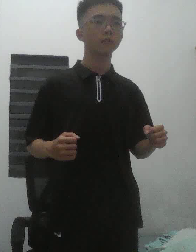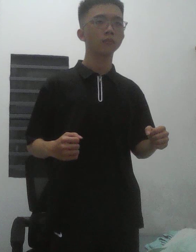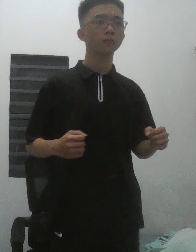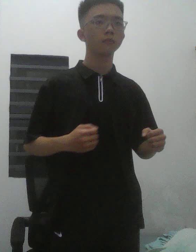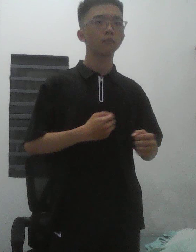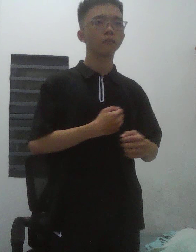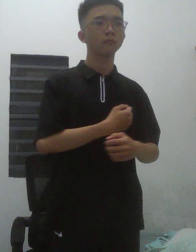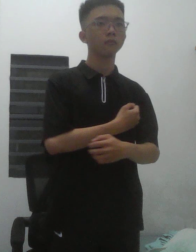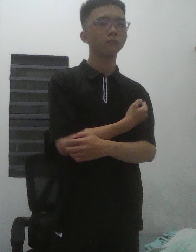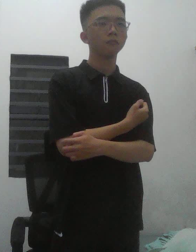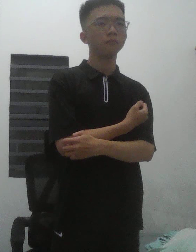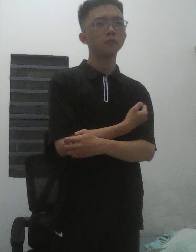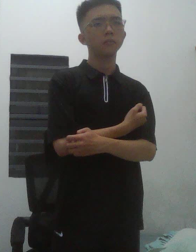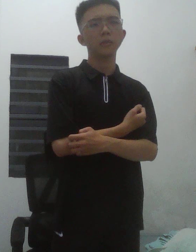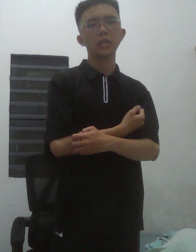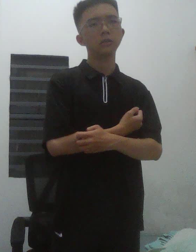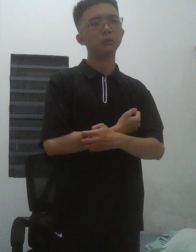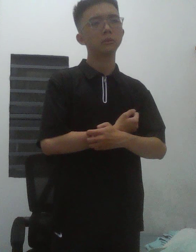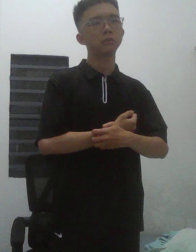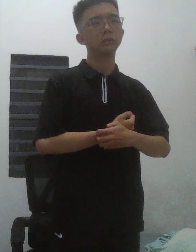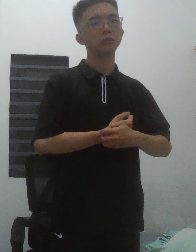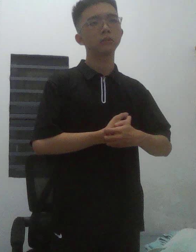ngheo